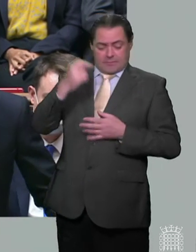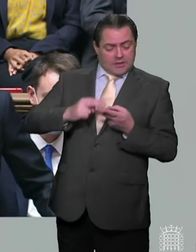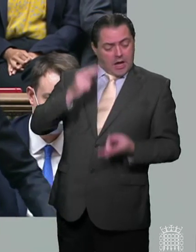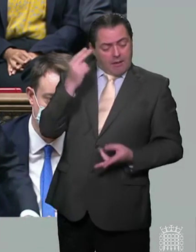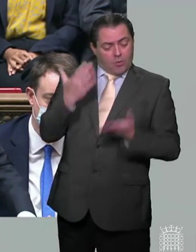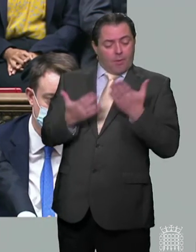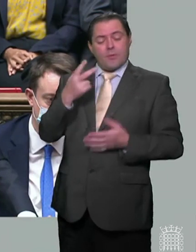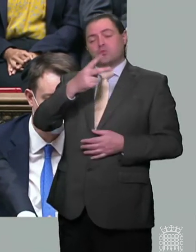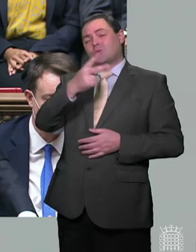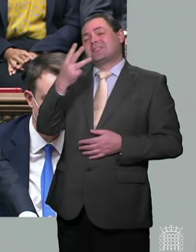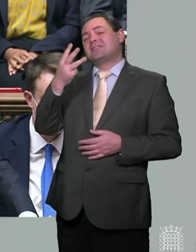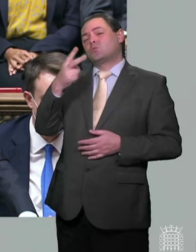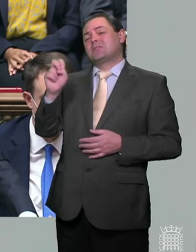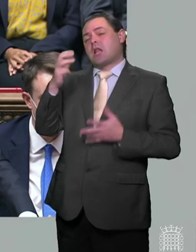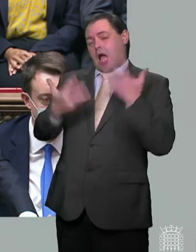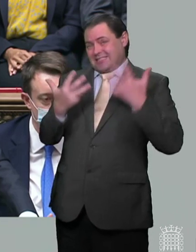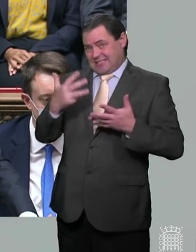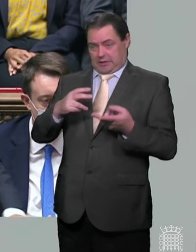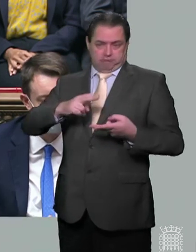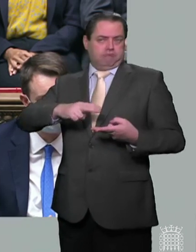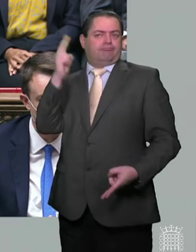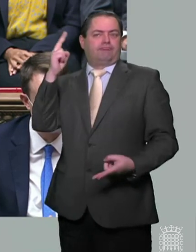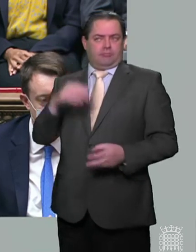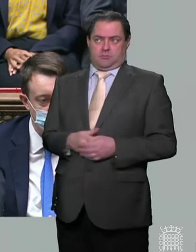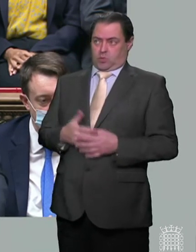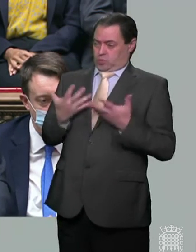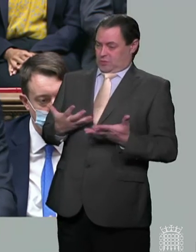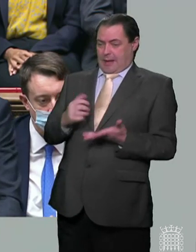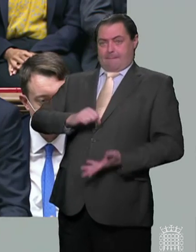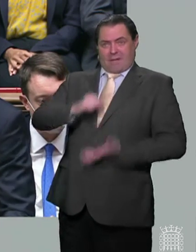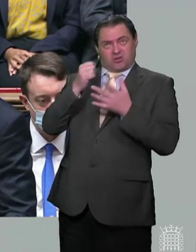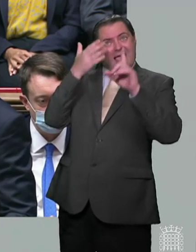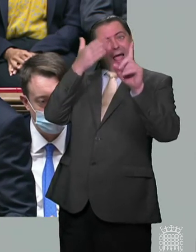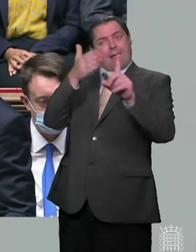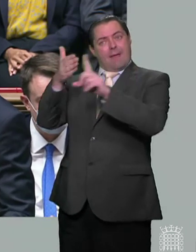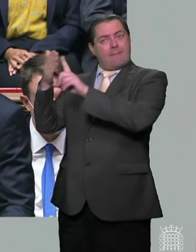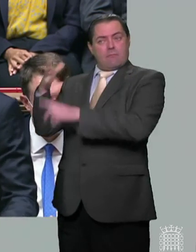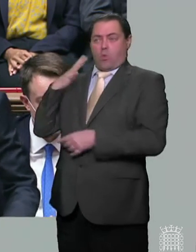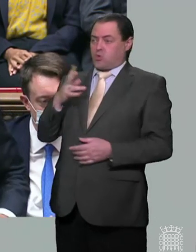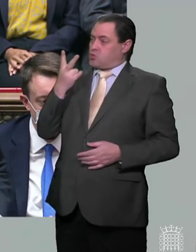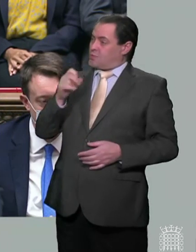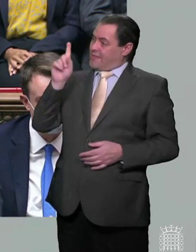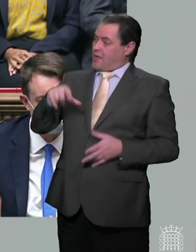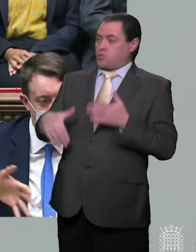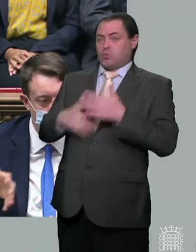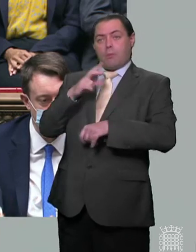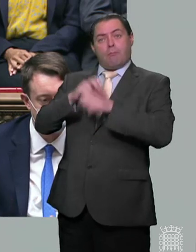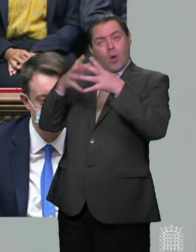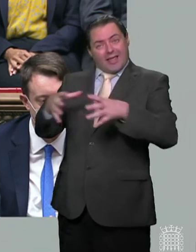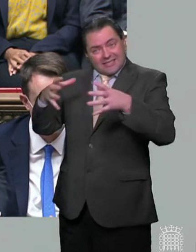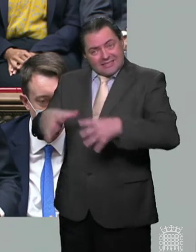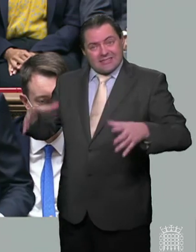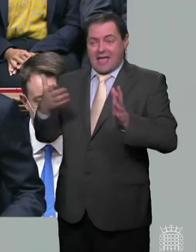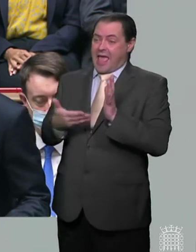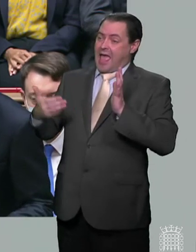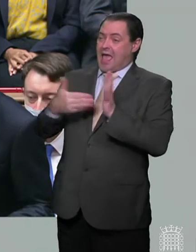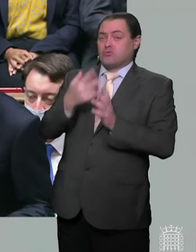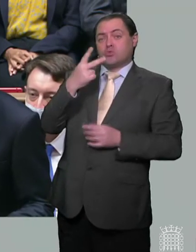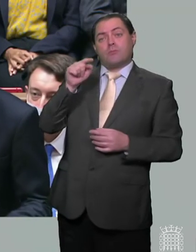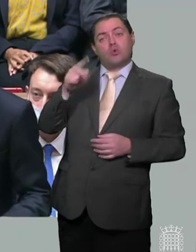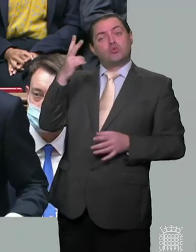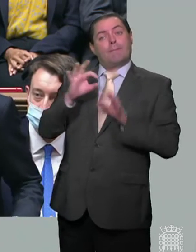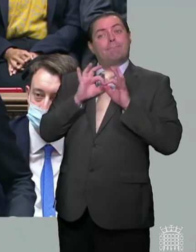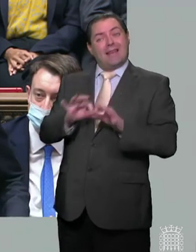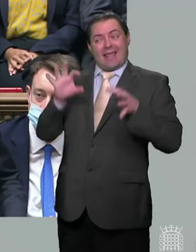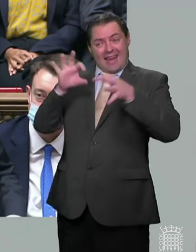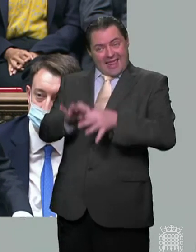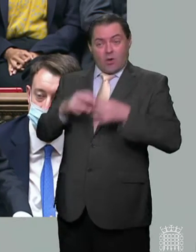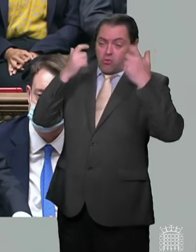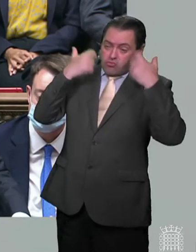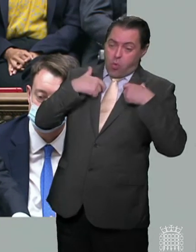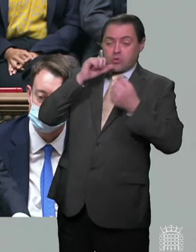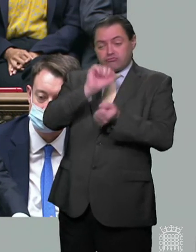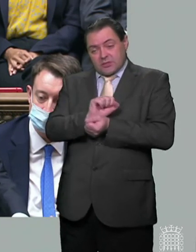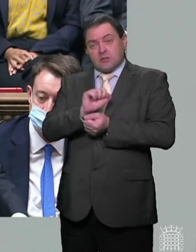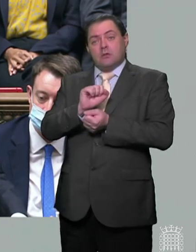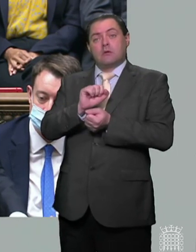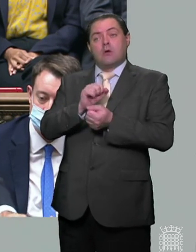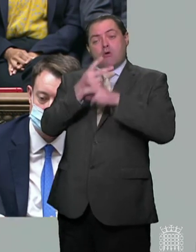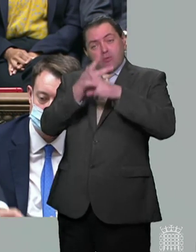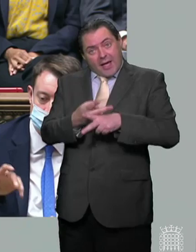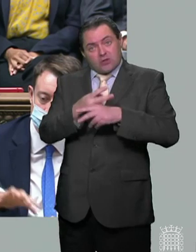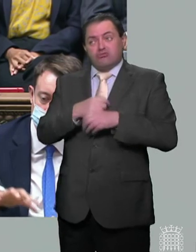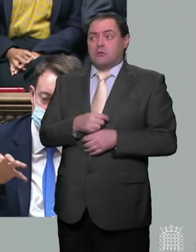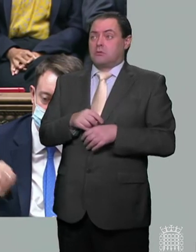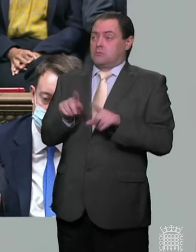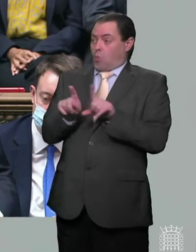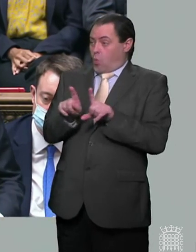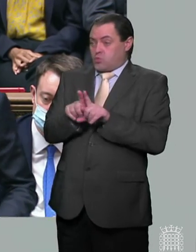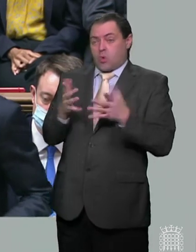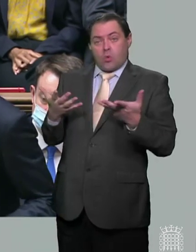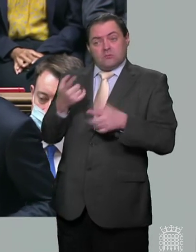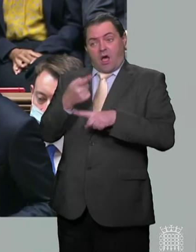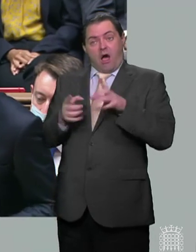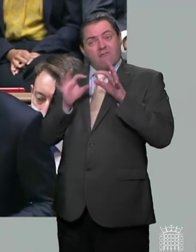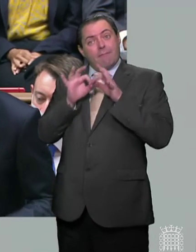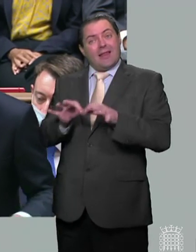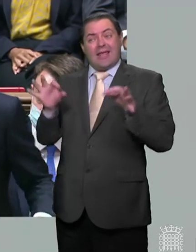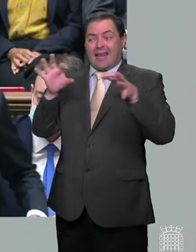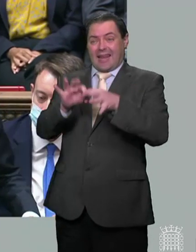Today’s Budget funds our ambition to recruit 20,000 new police officers; provides an extra £2.2 billion for courts, prisons and probation services, including £0.5 billion to